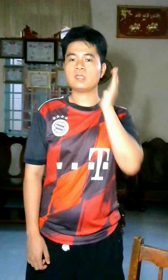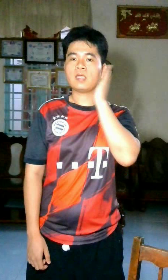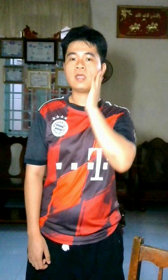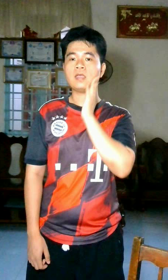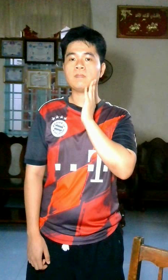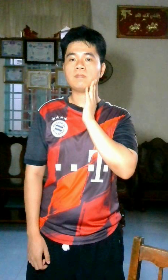dep